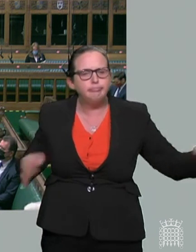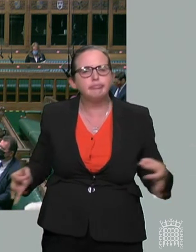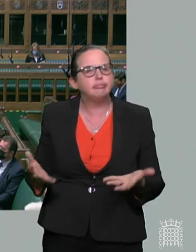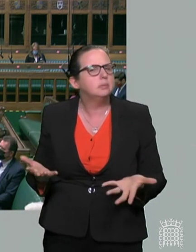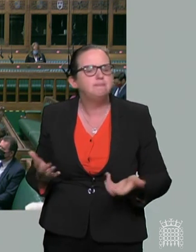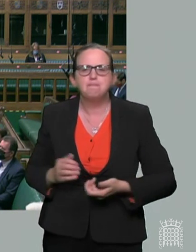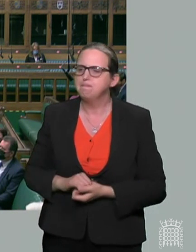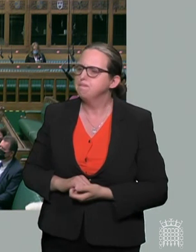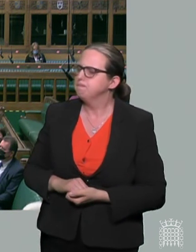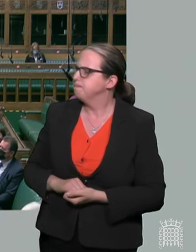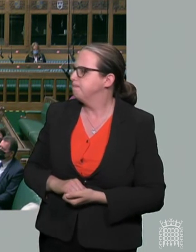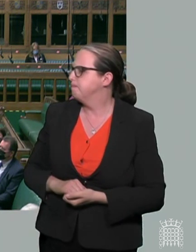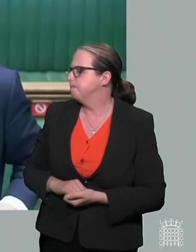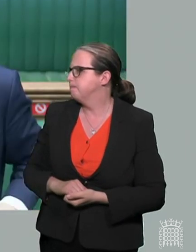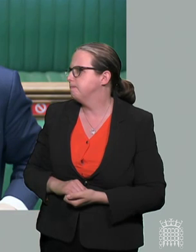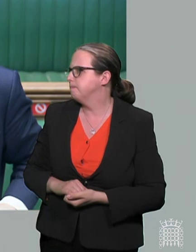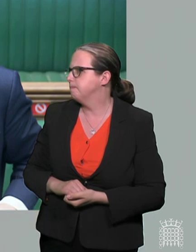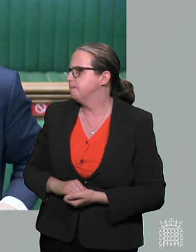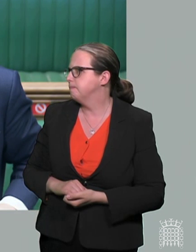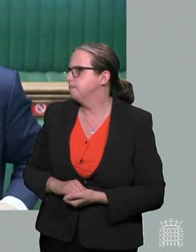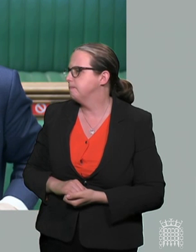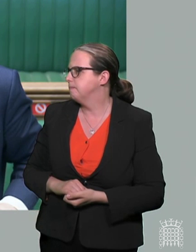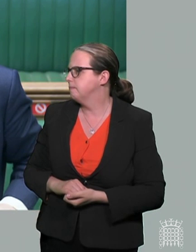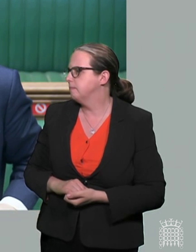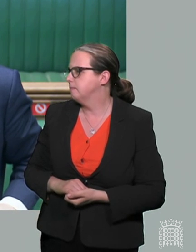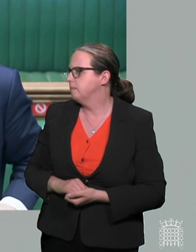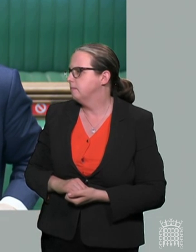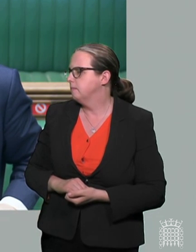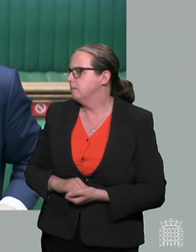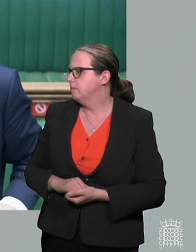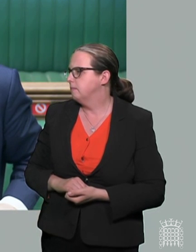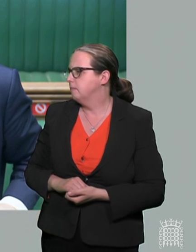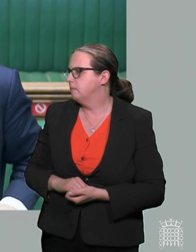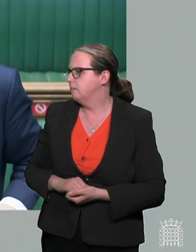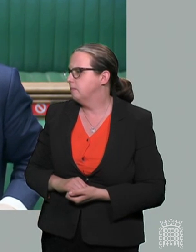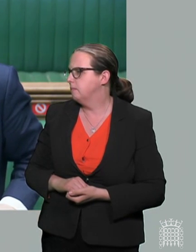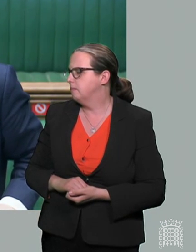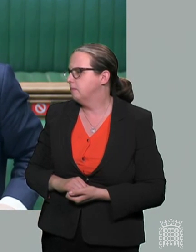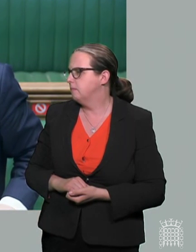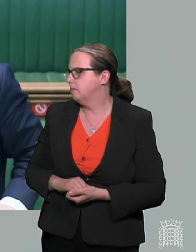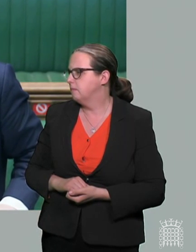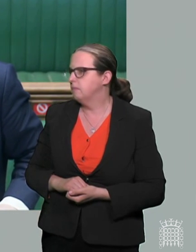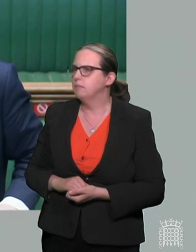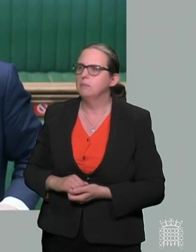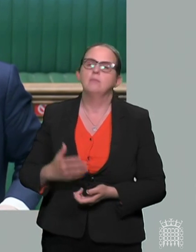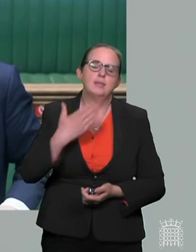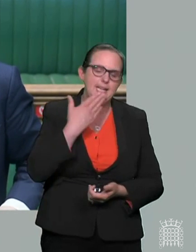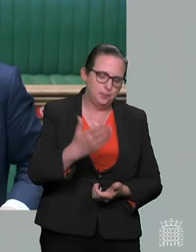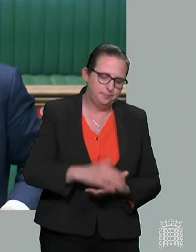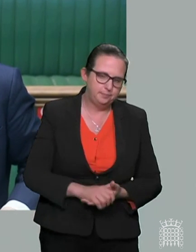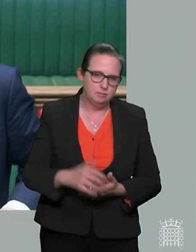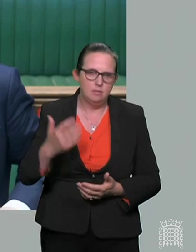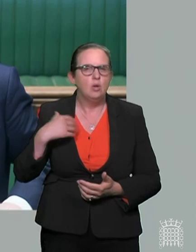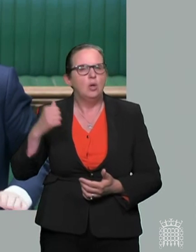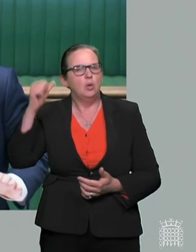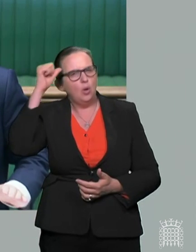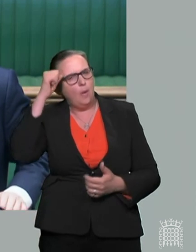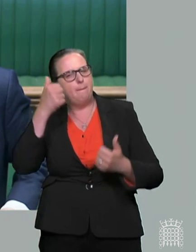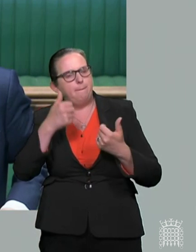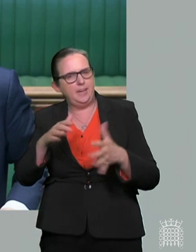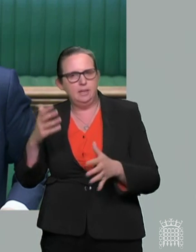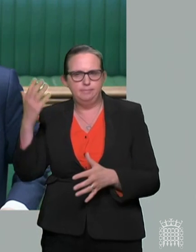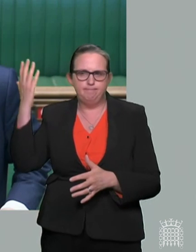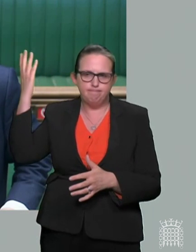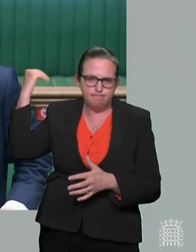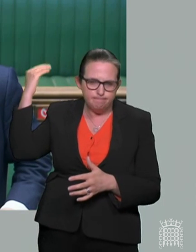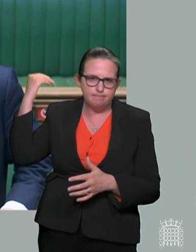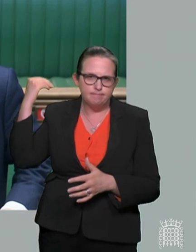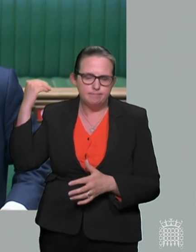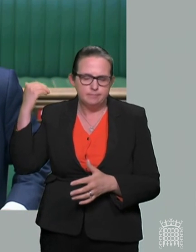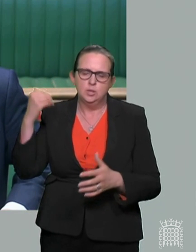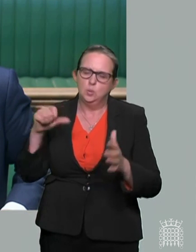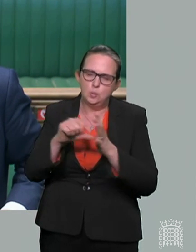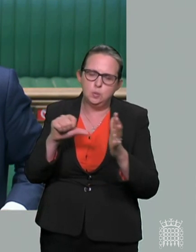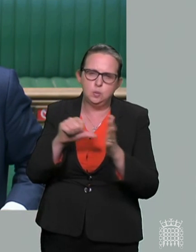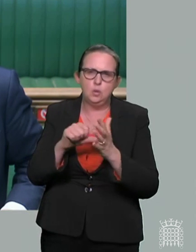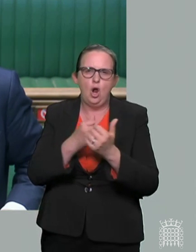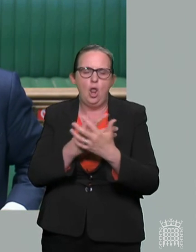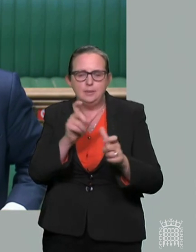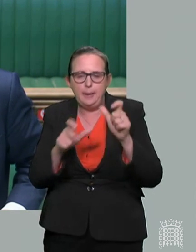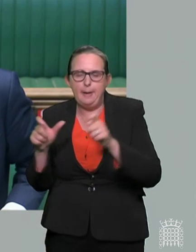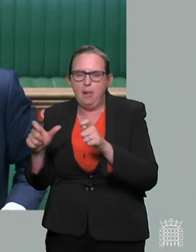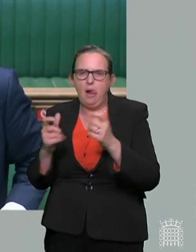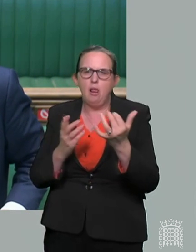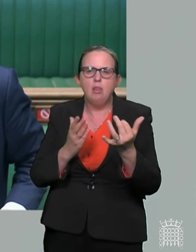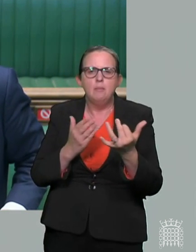The treatment of the postmasters and sub-postmasters in the recent computer malfunction was, I am afraid, appalling, and I have made that clear.